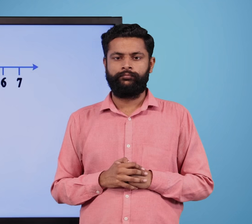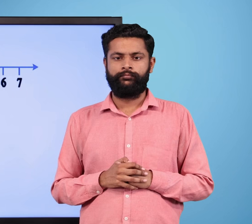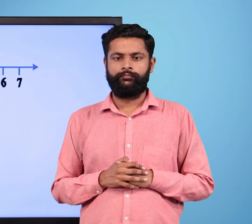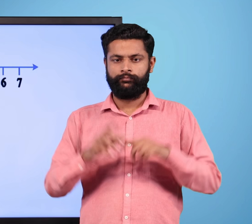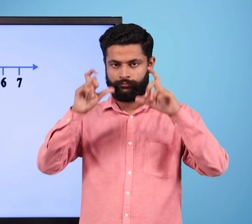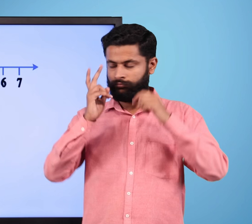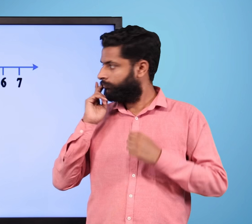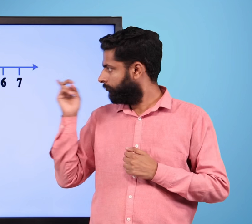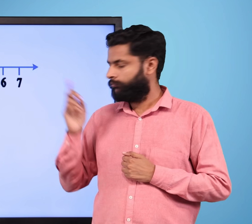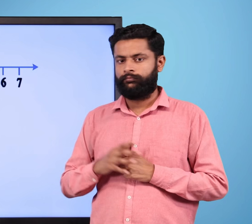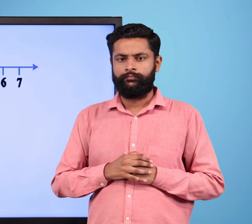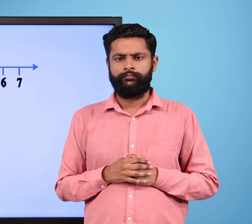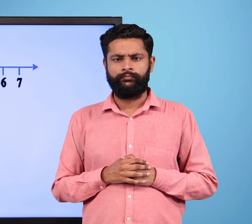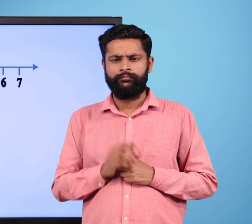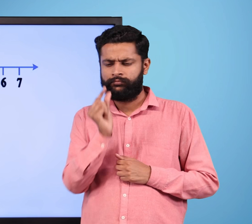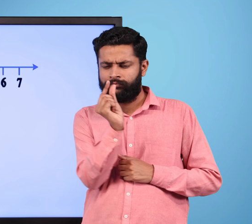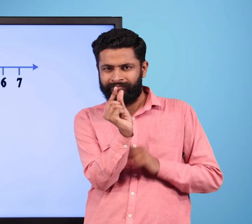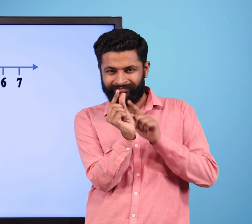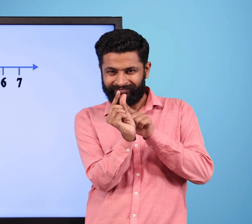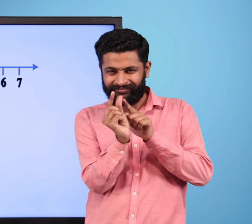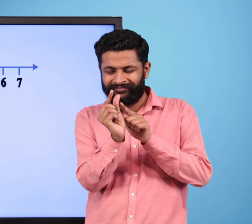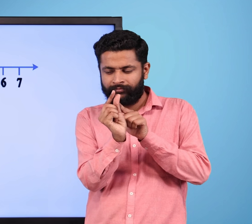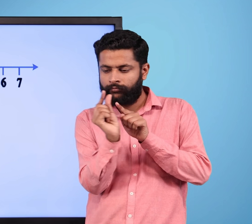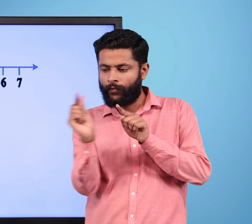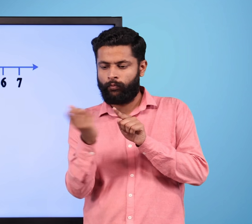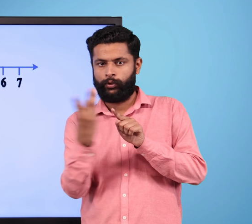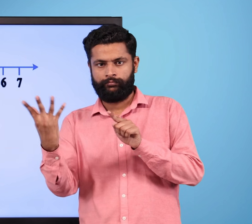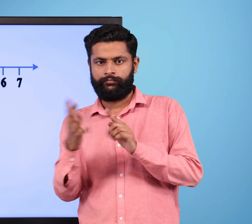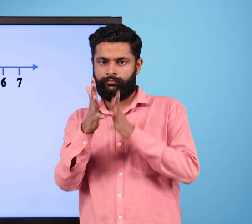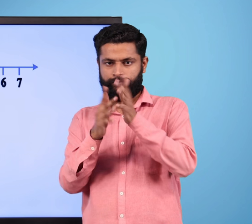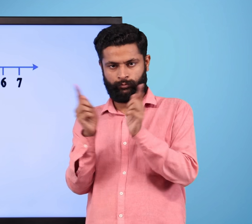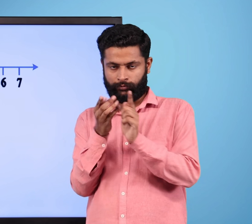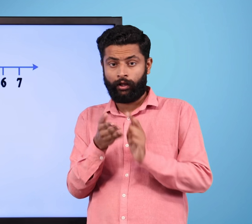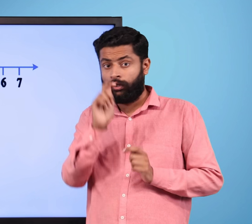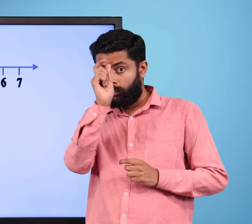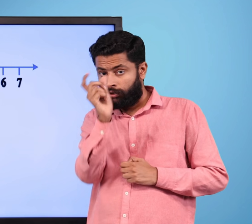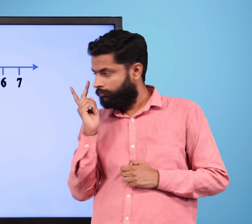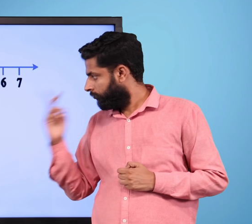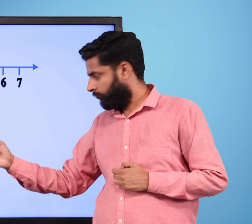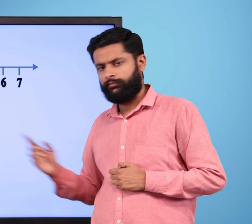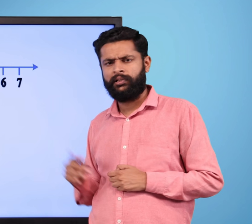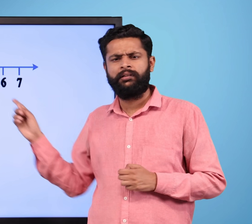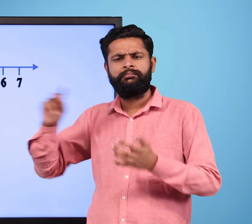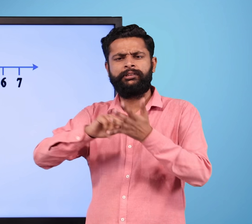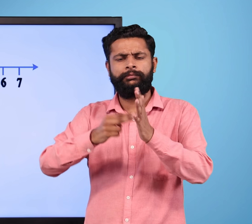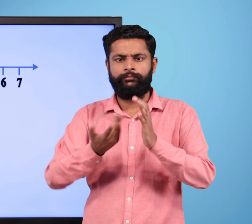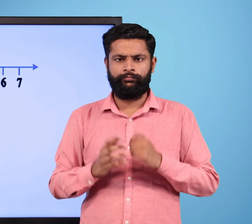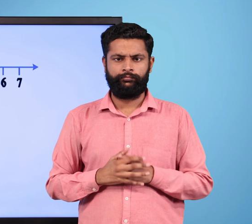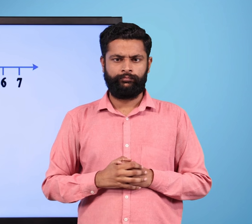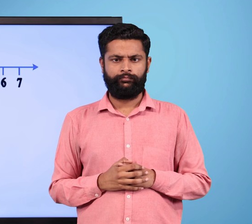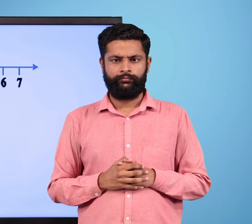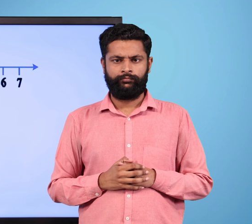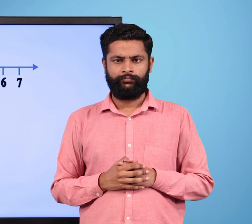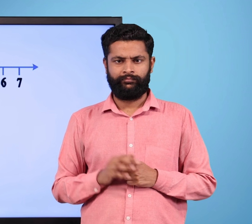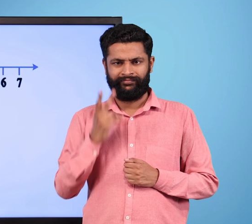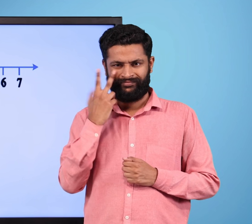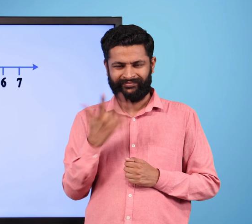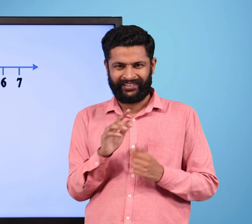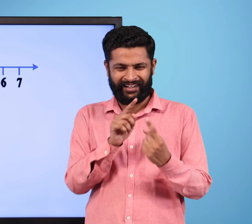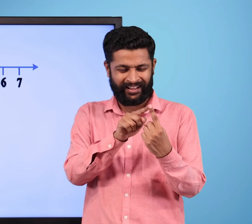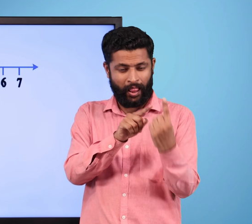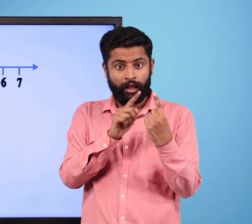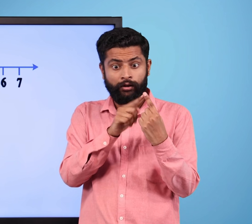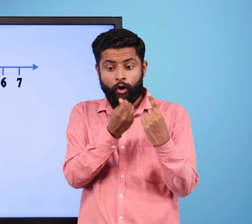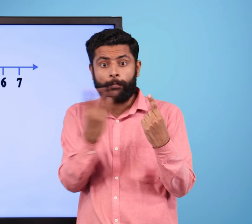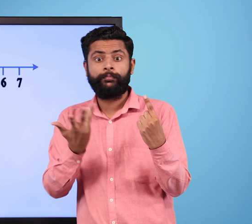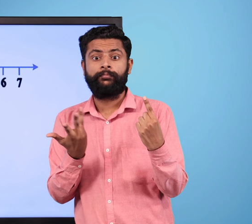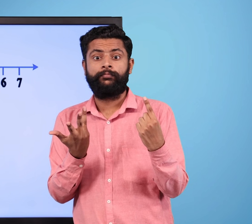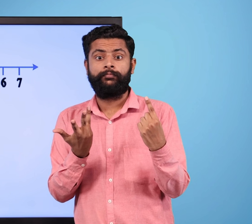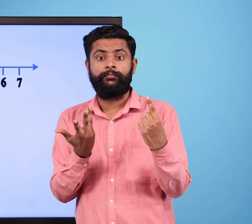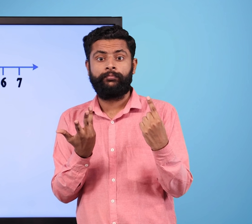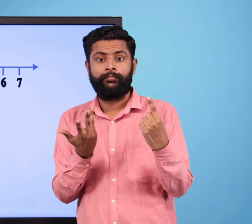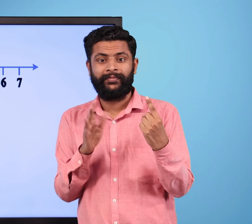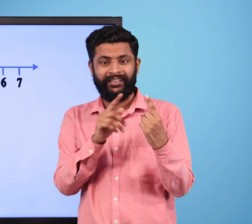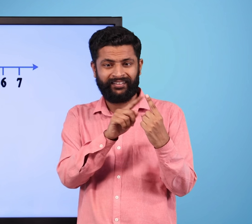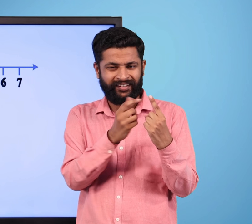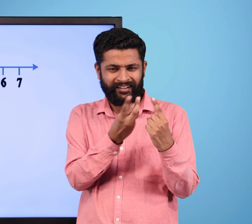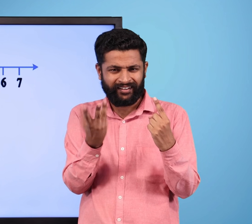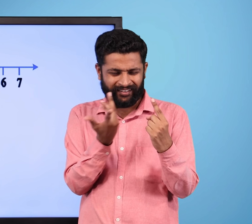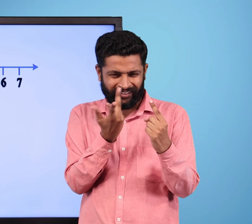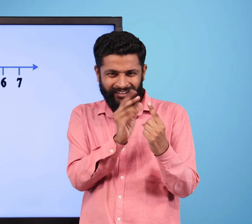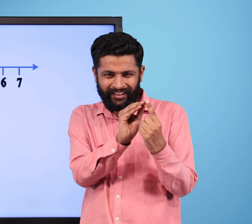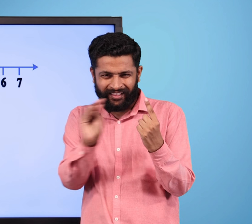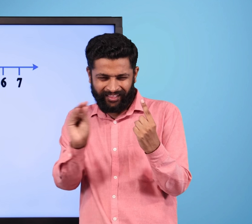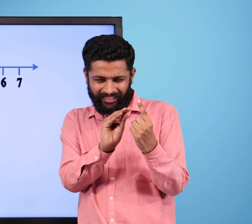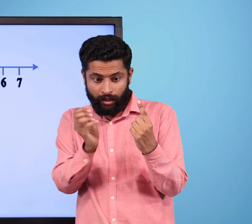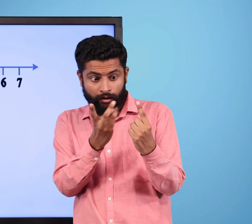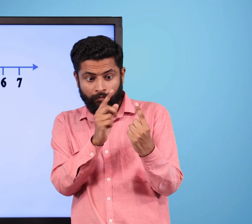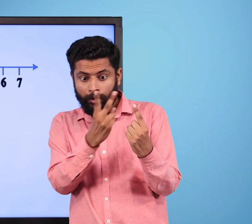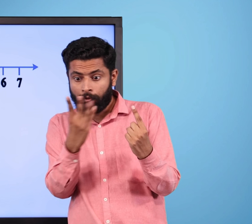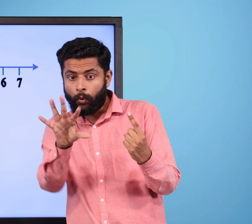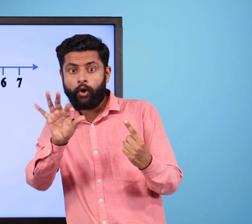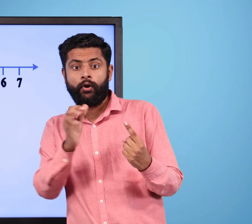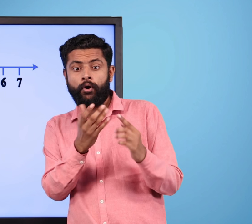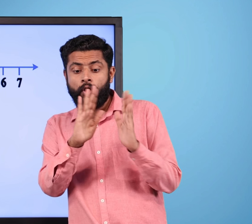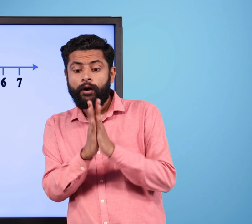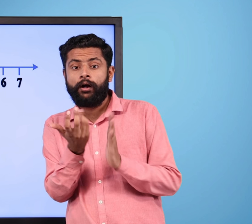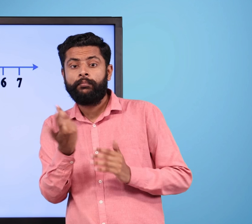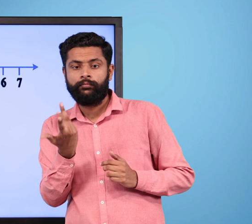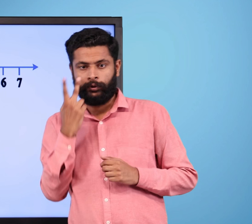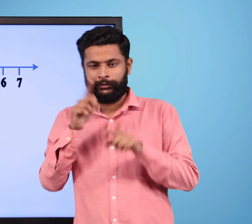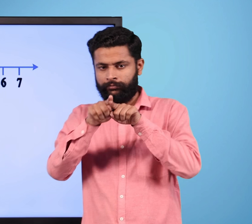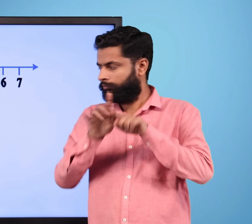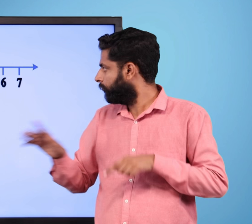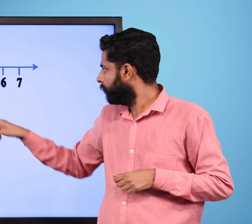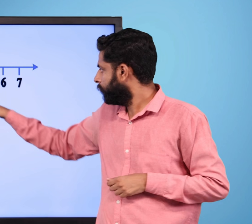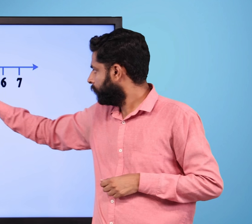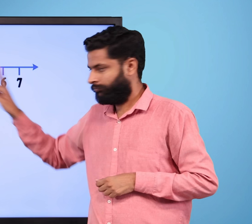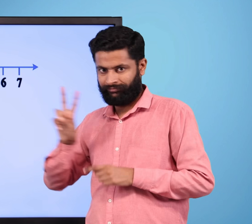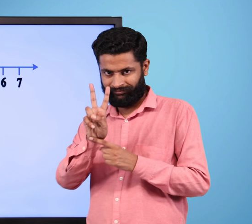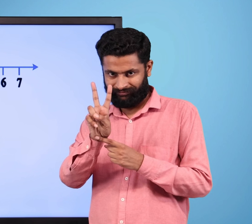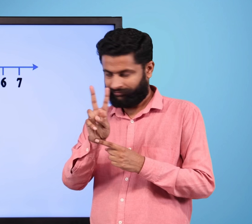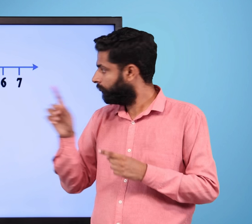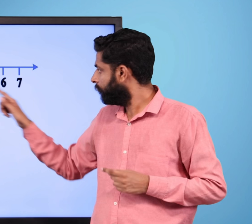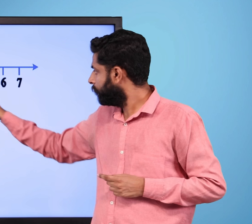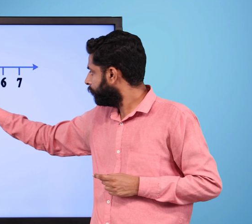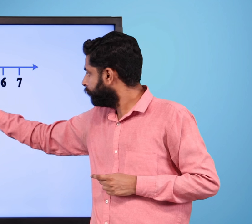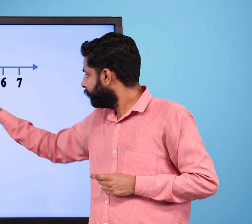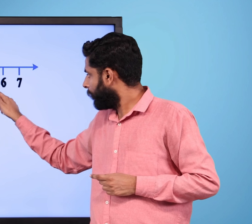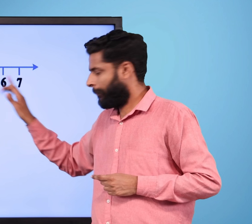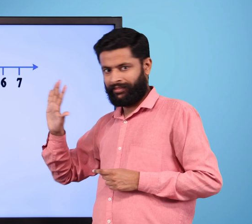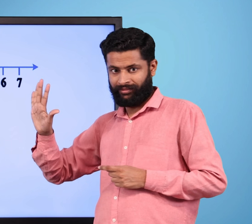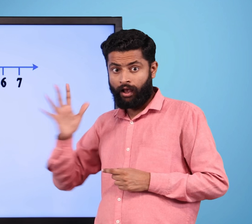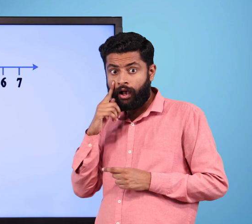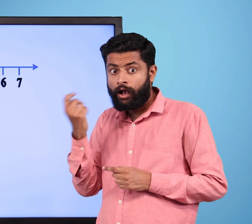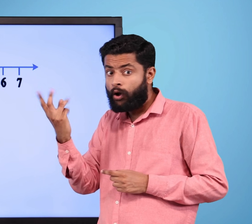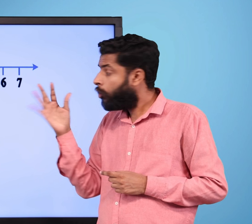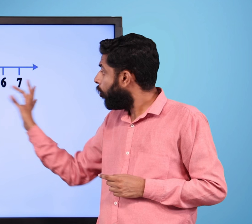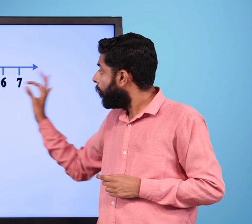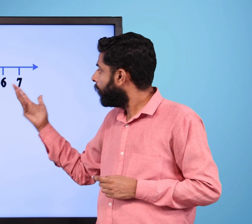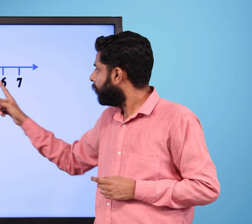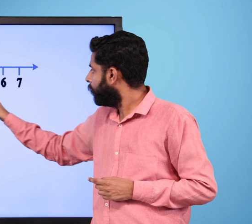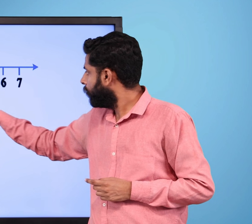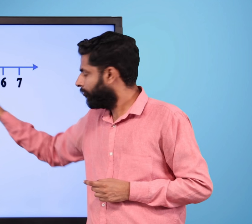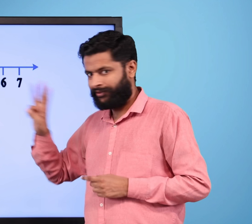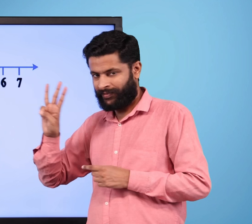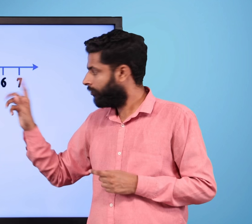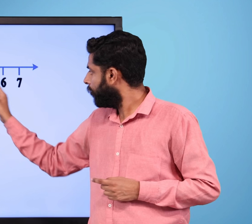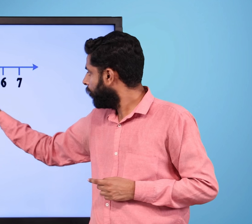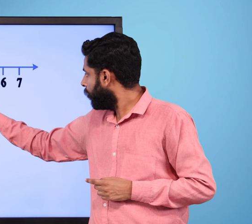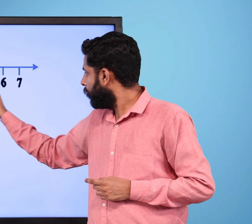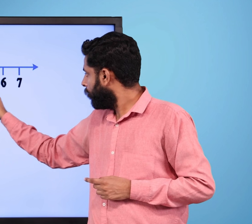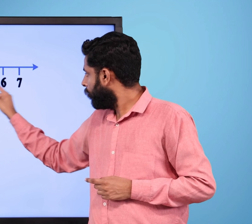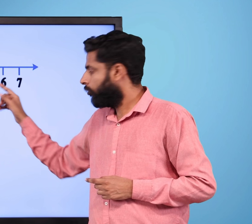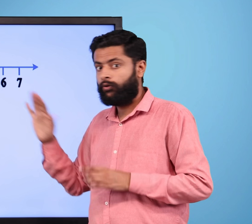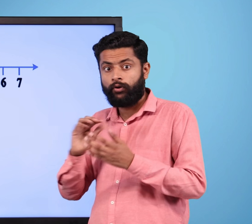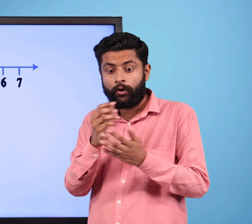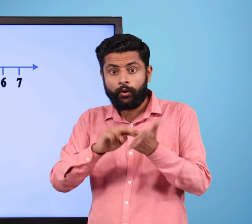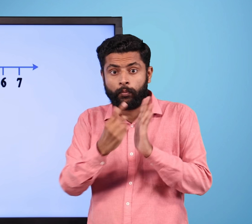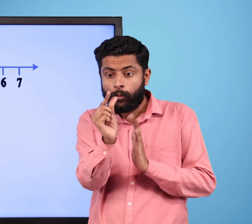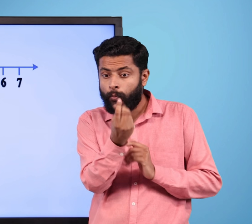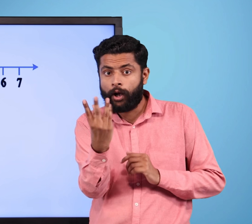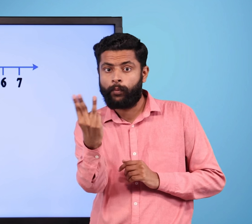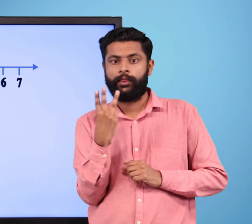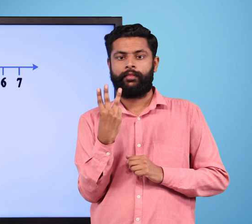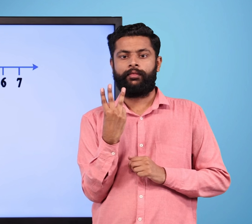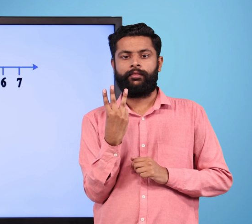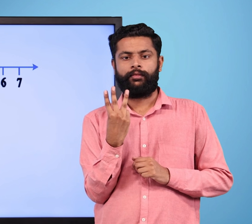Unit This sign means unit. It basically means one. For example, on a number line, the distance between points 2 and 5 is 3 units.